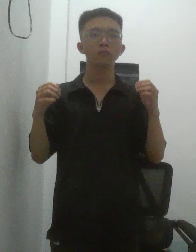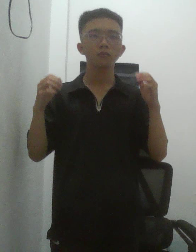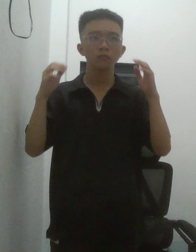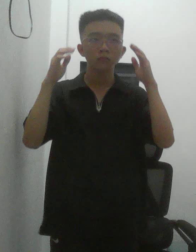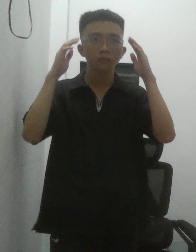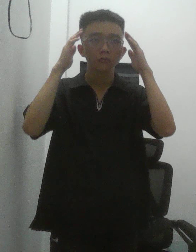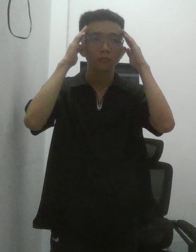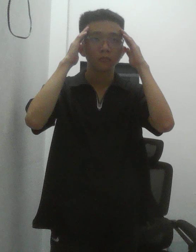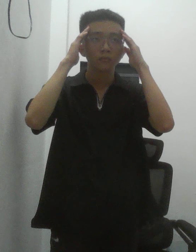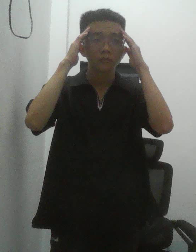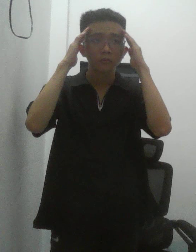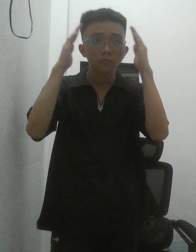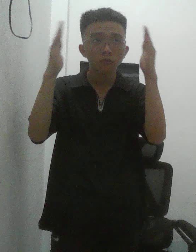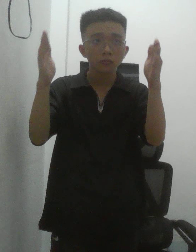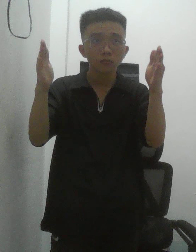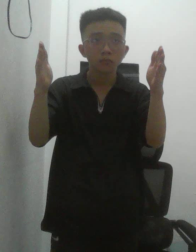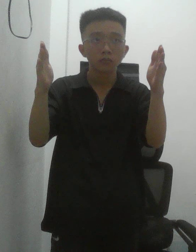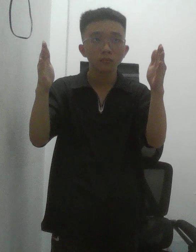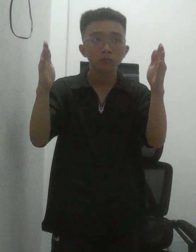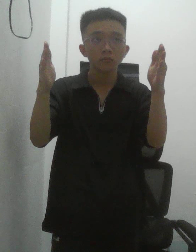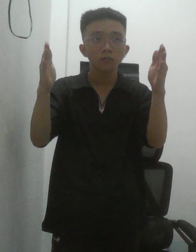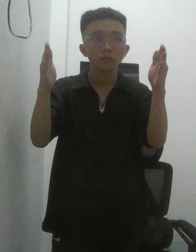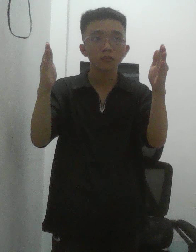quan tam